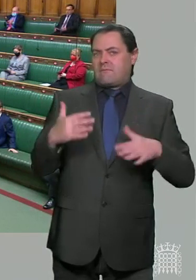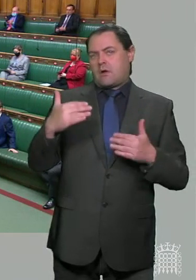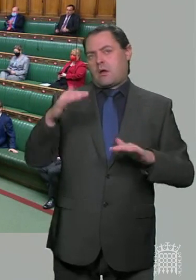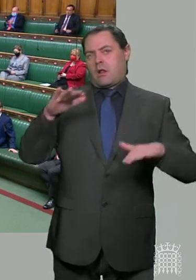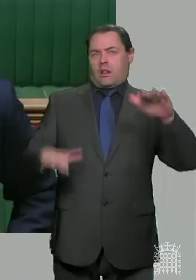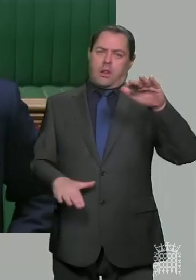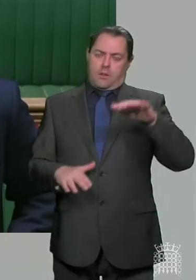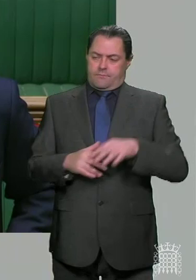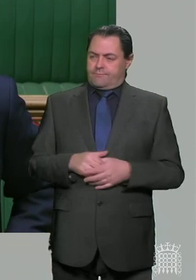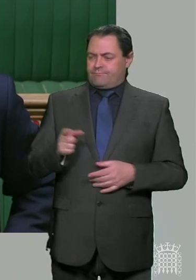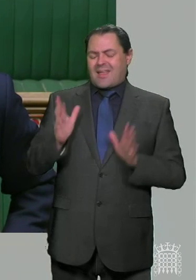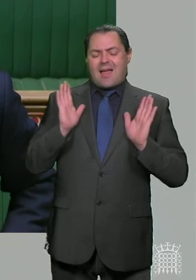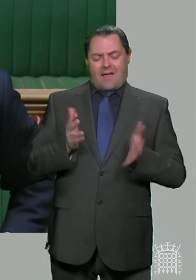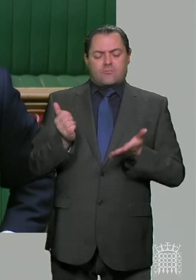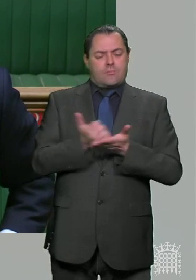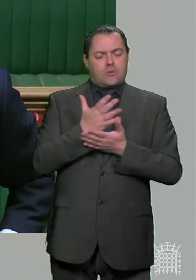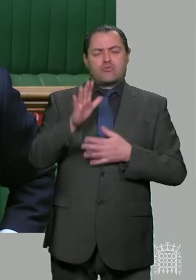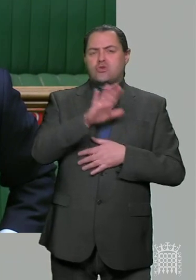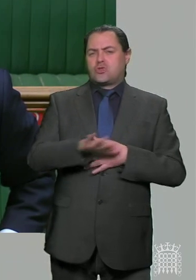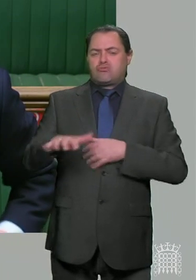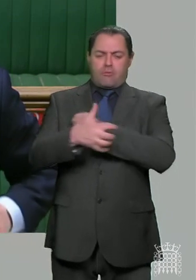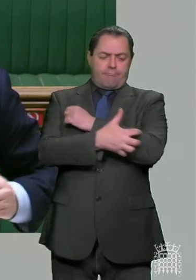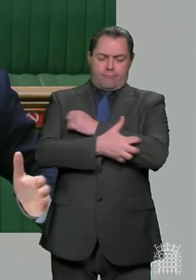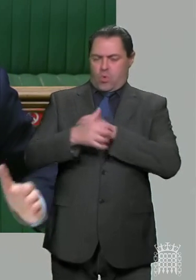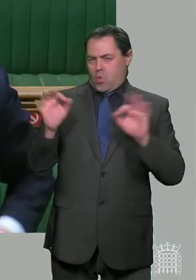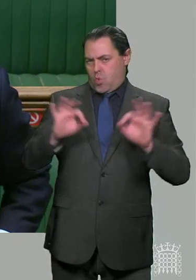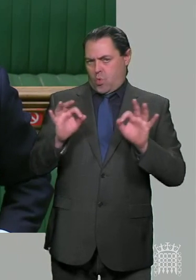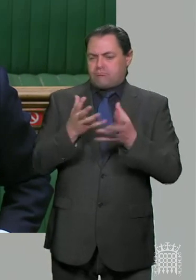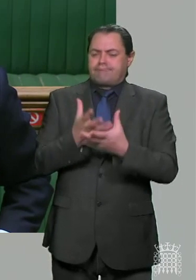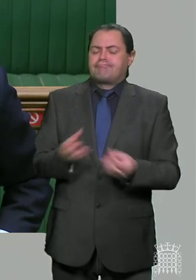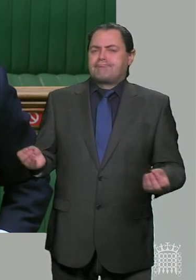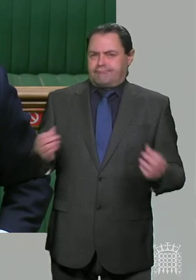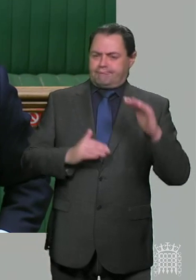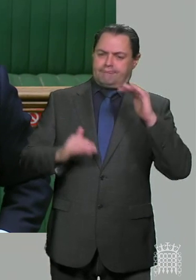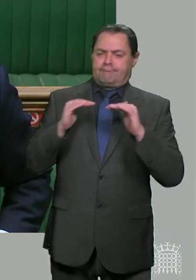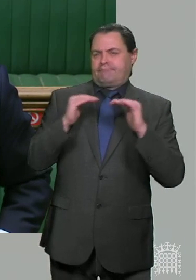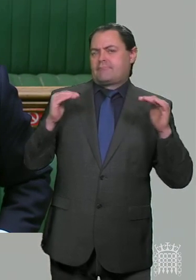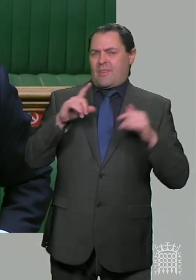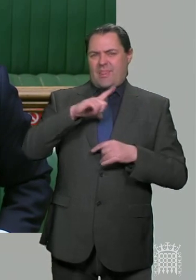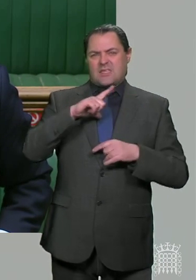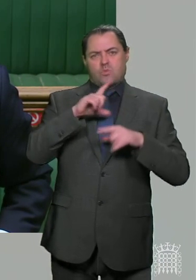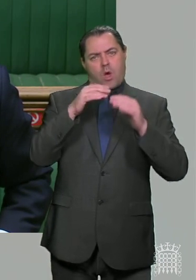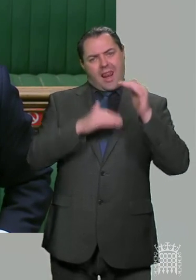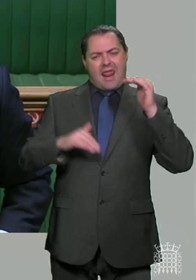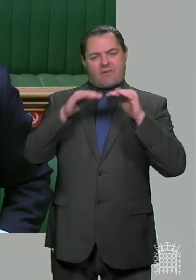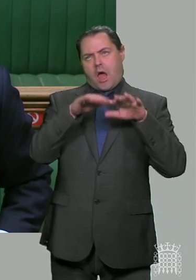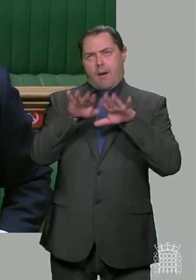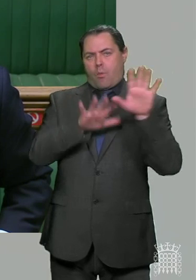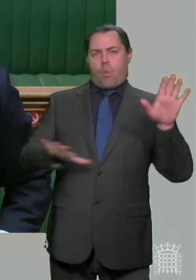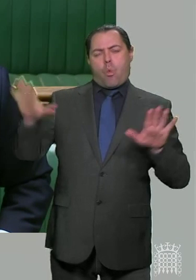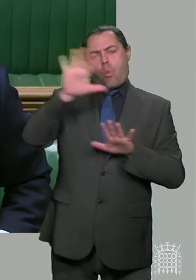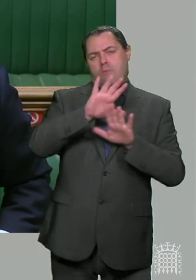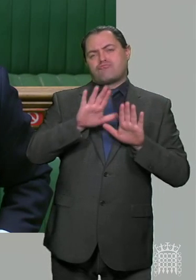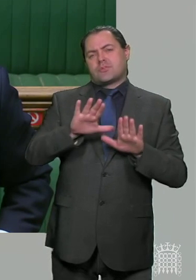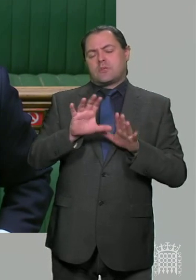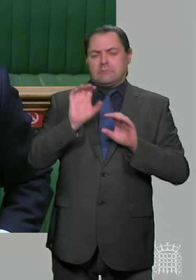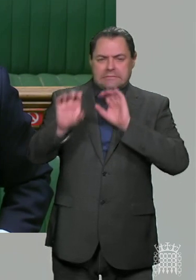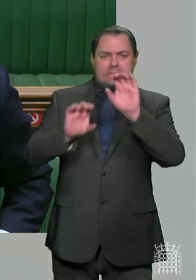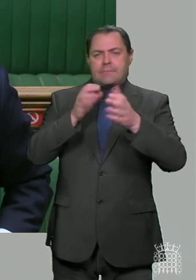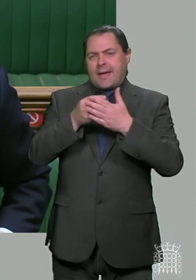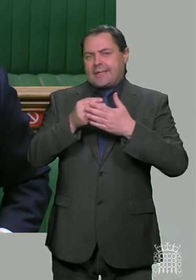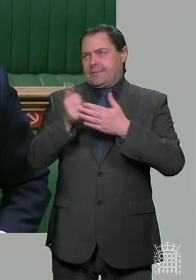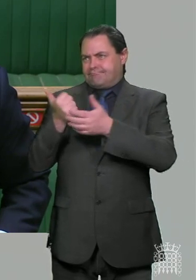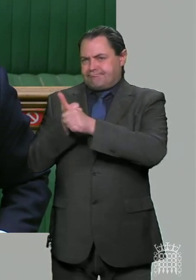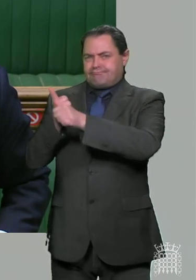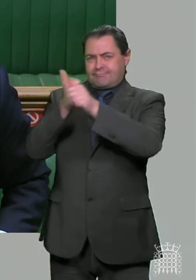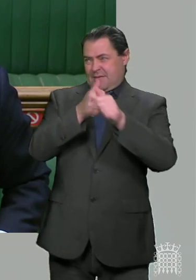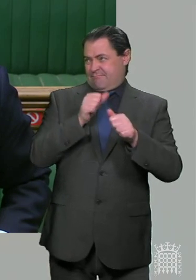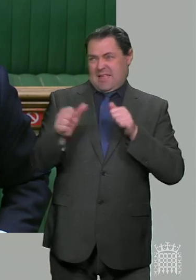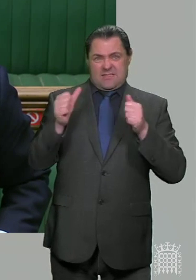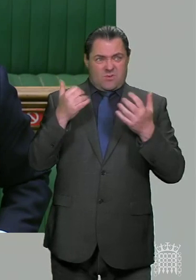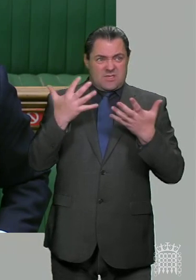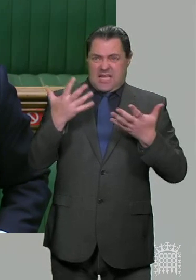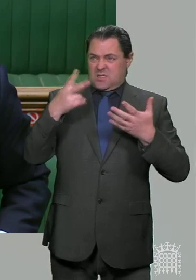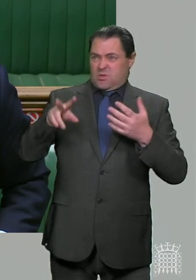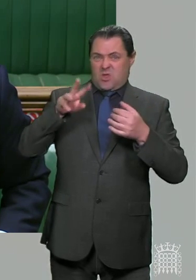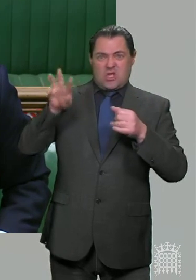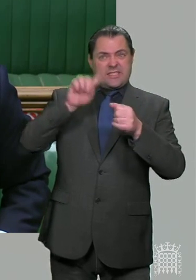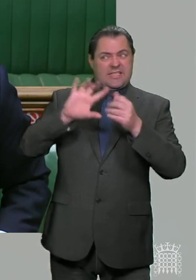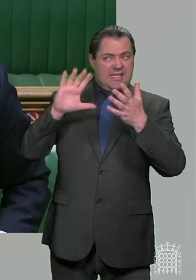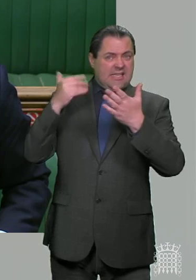It is vital that we tackle child poverty, and that is why we are levelling up across the country with the biggest programme of investment for a generation, if not more.